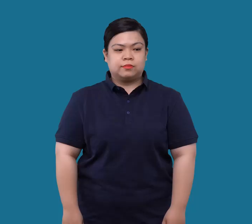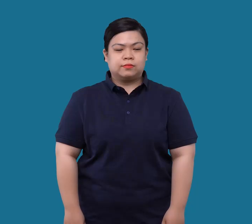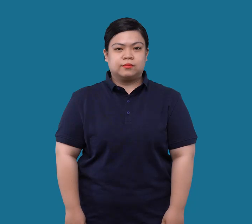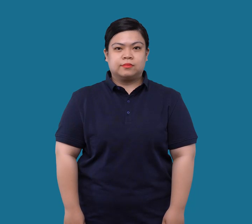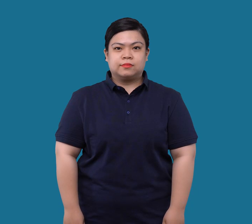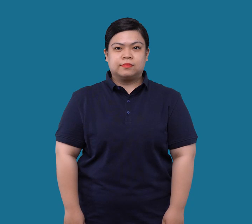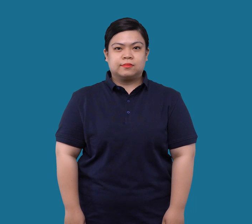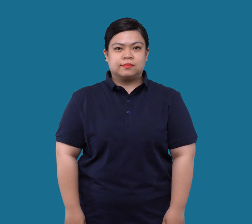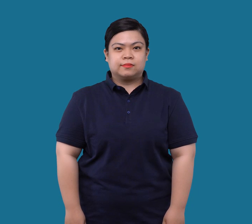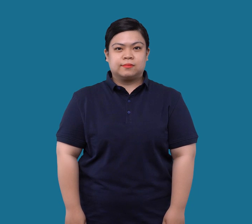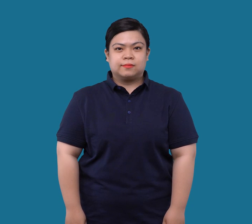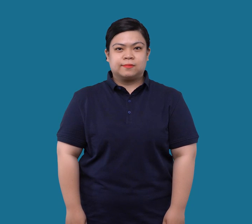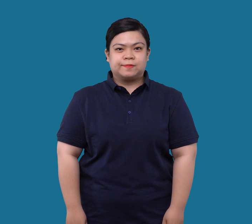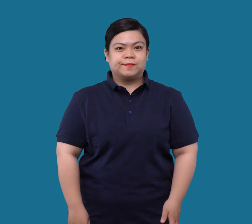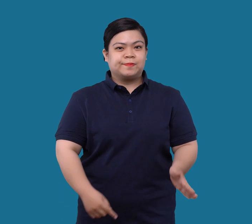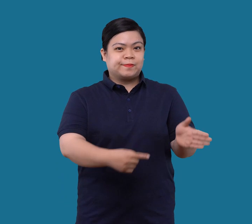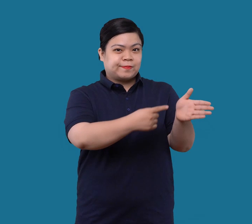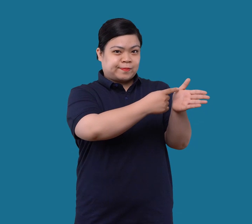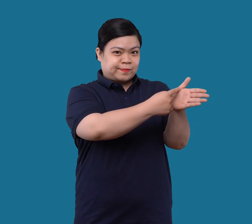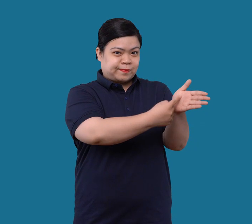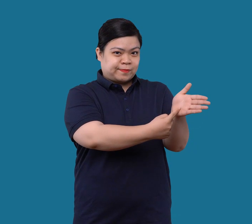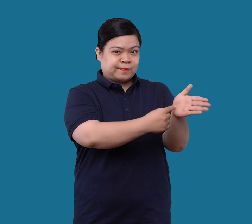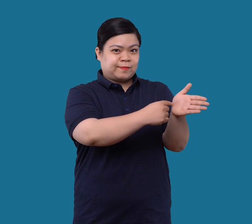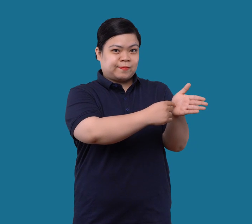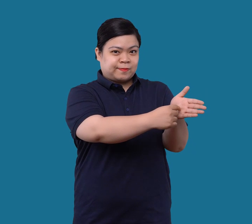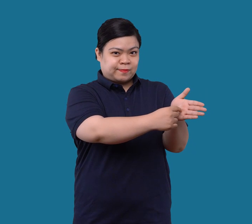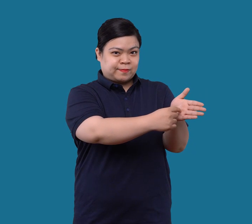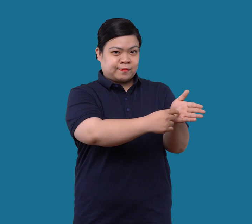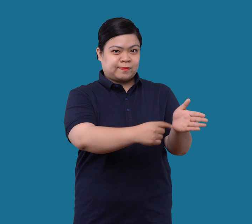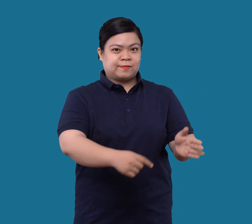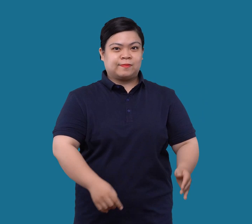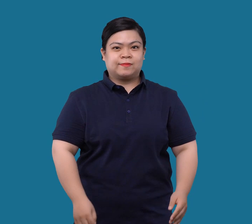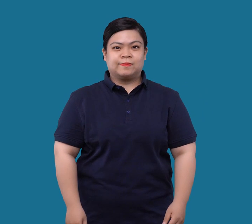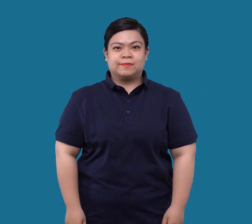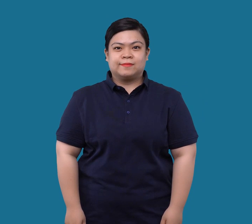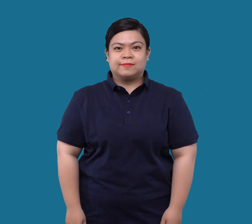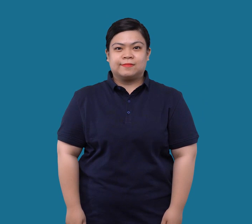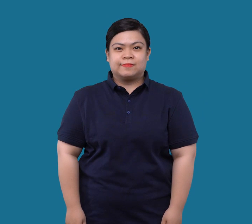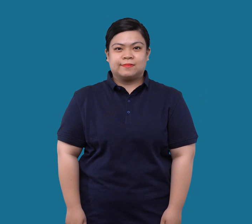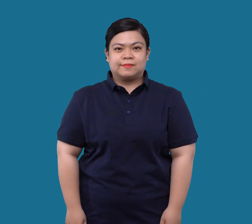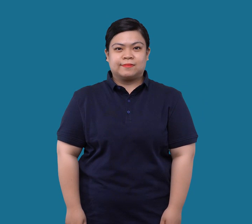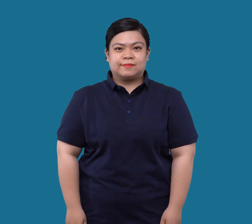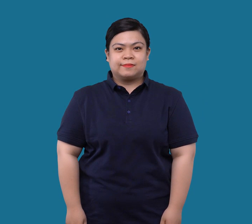bảng cộng